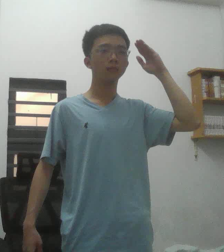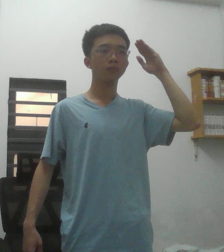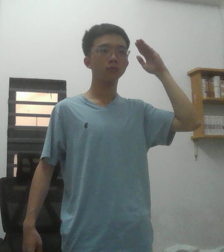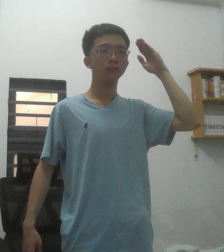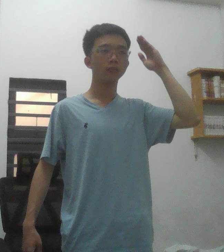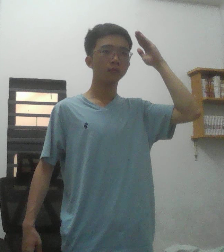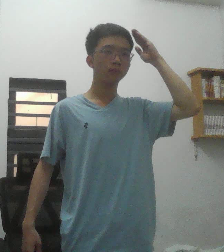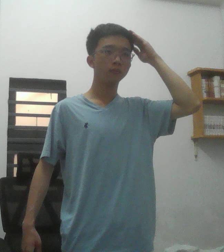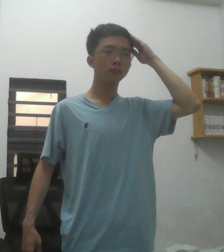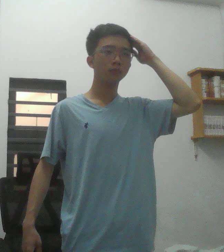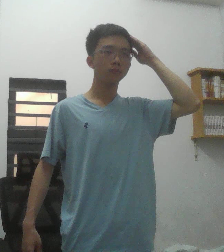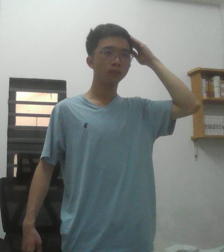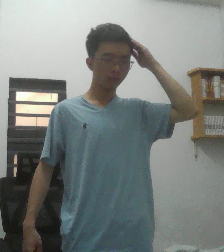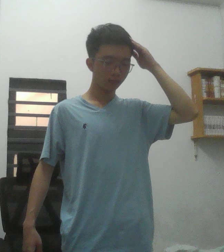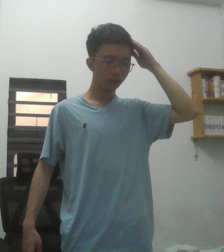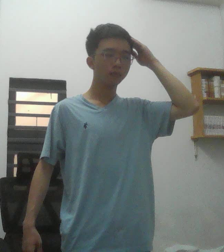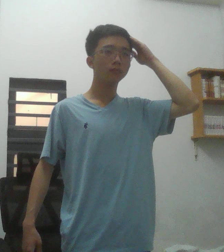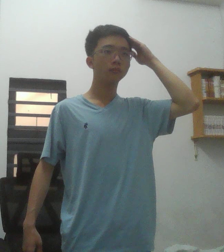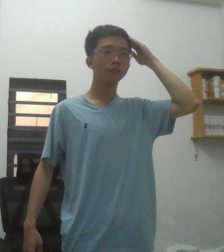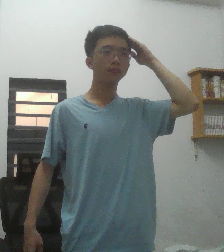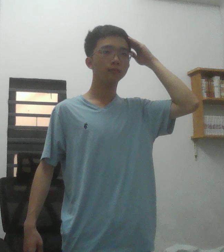biet